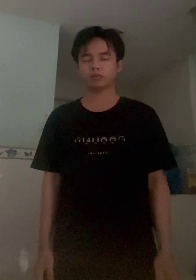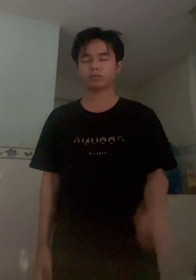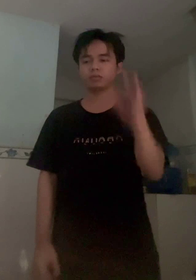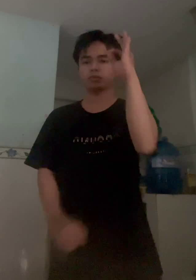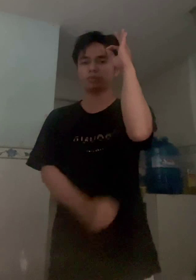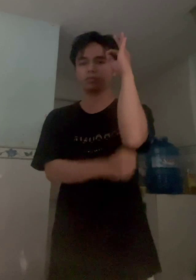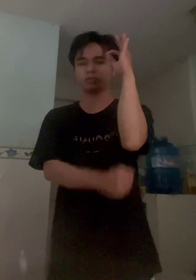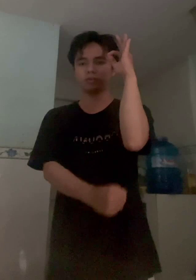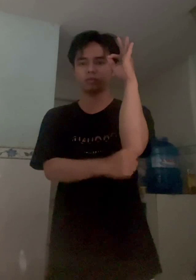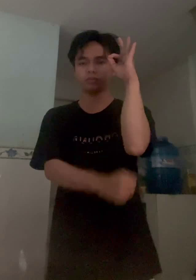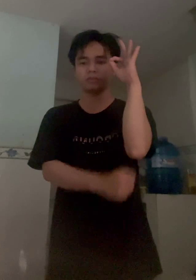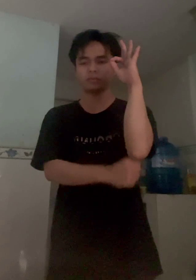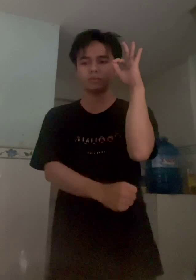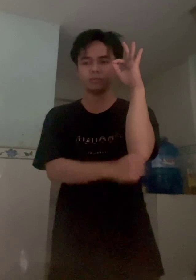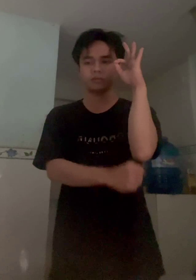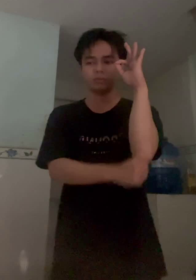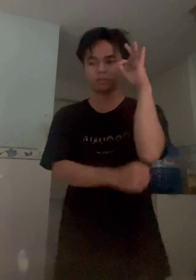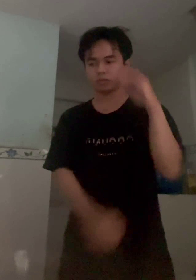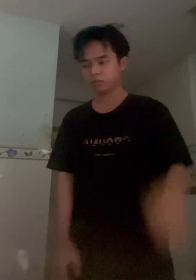buoi trua